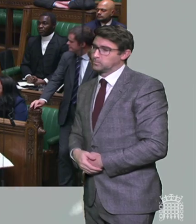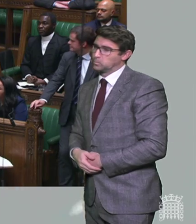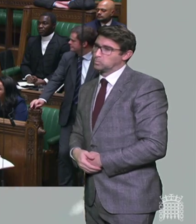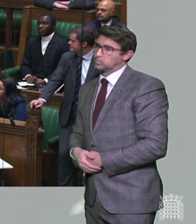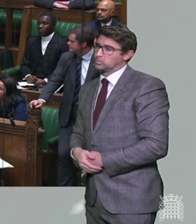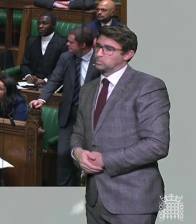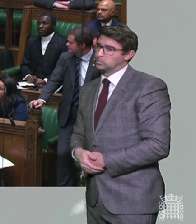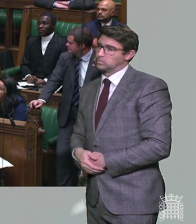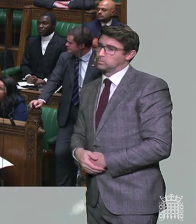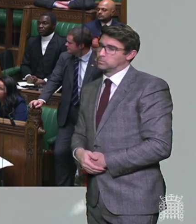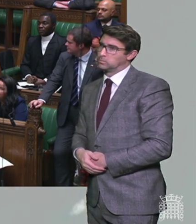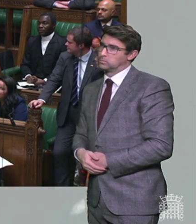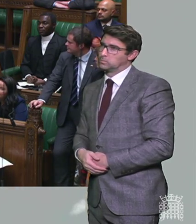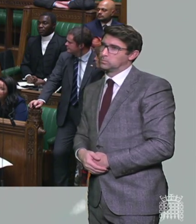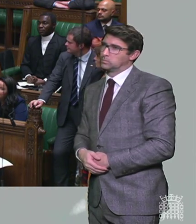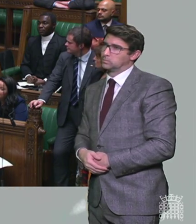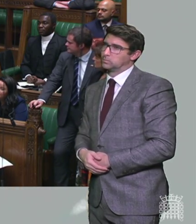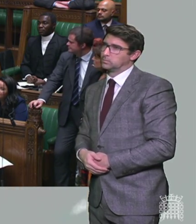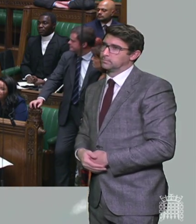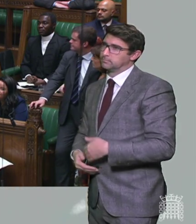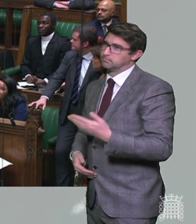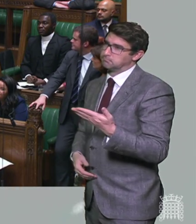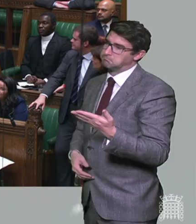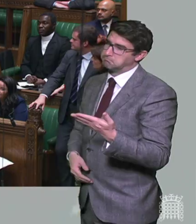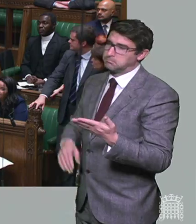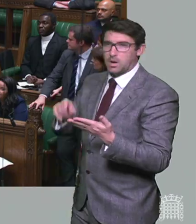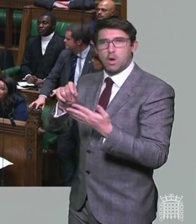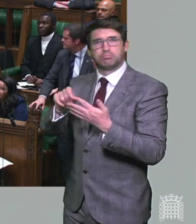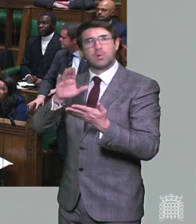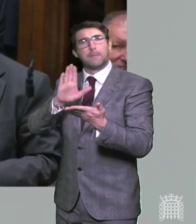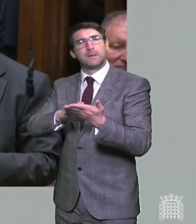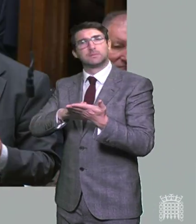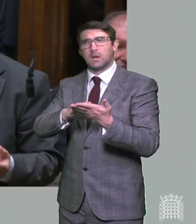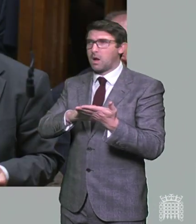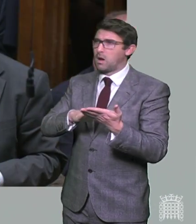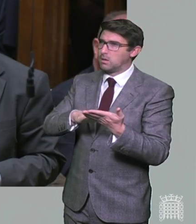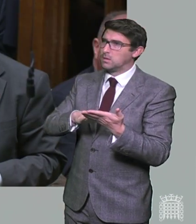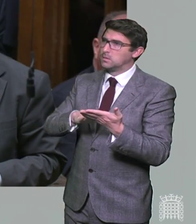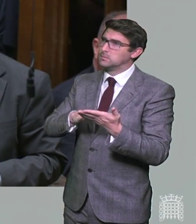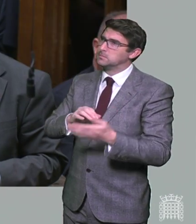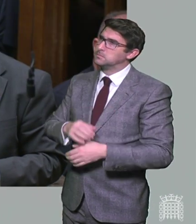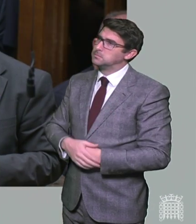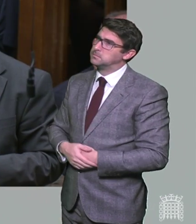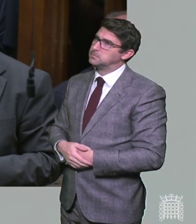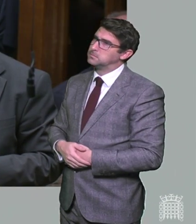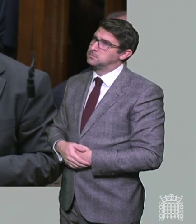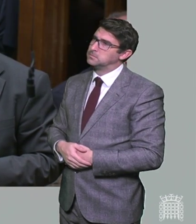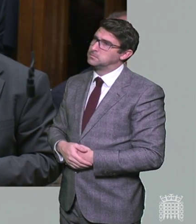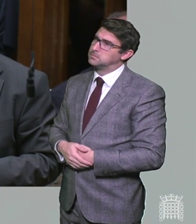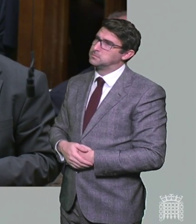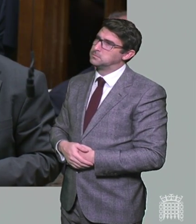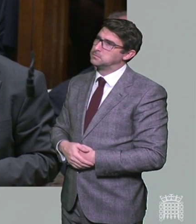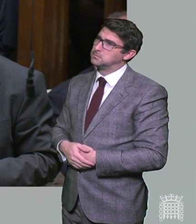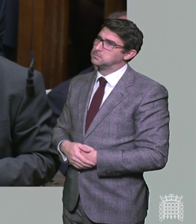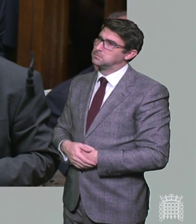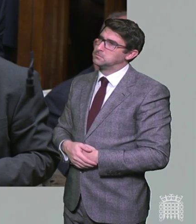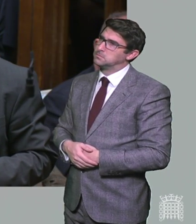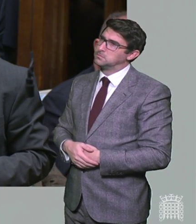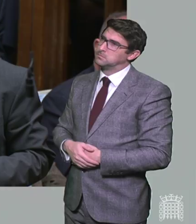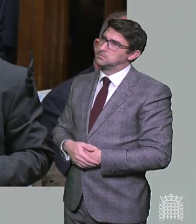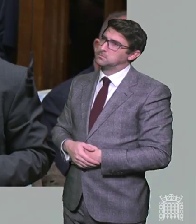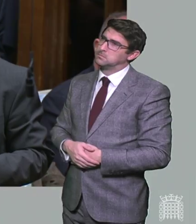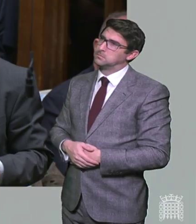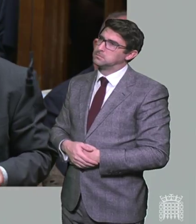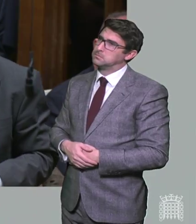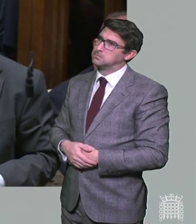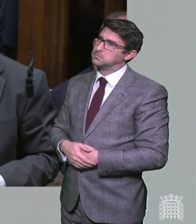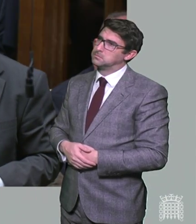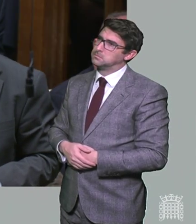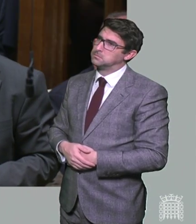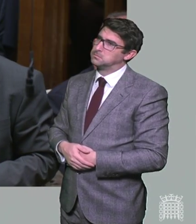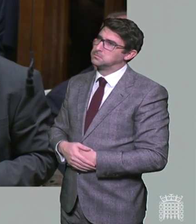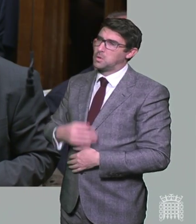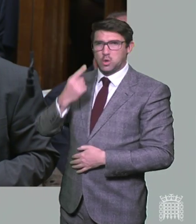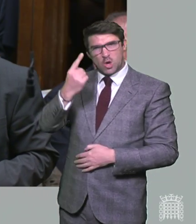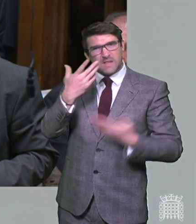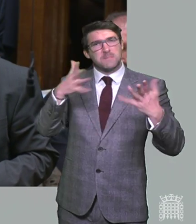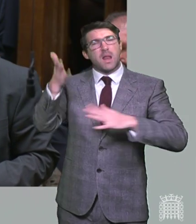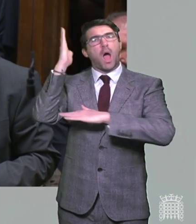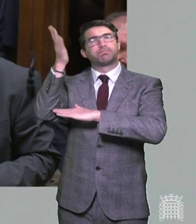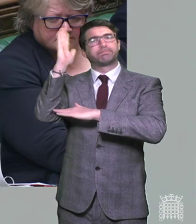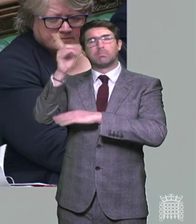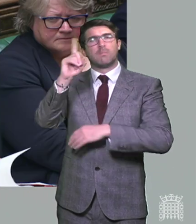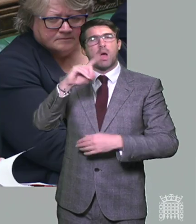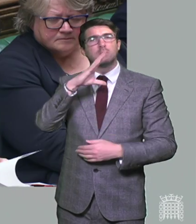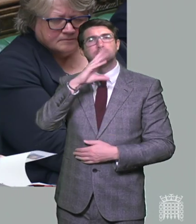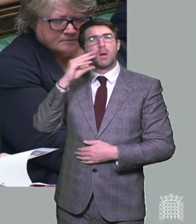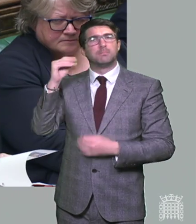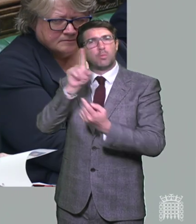Prime Minister, you have had a holiday, I think in Birmingham, where you were preaching to the choir—although a few MPs who were there appeared to be singing from a different song sheet.